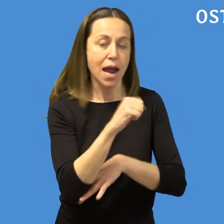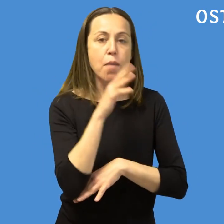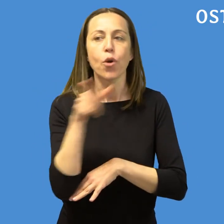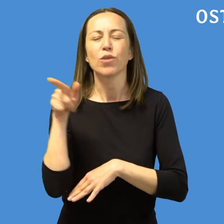motivo